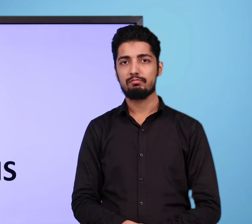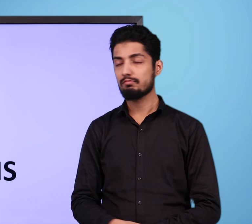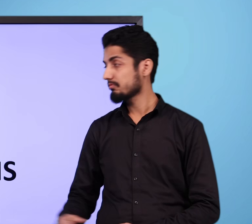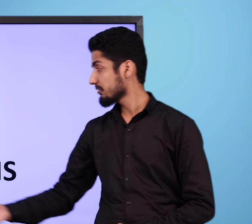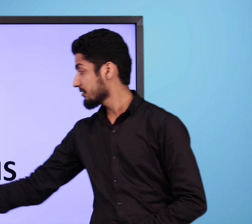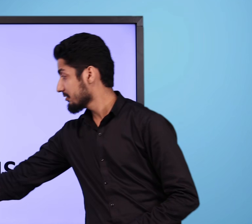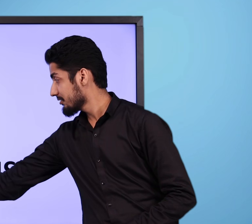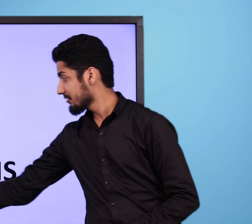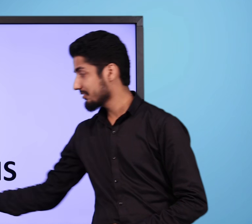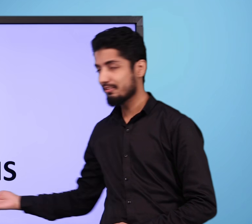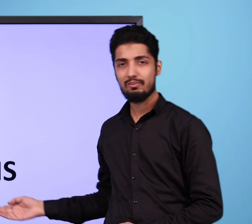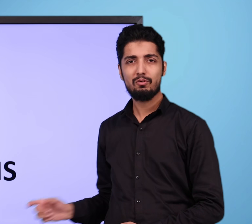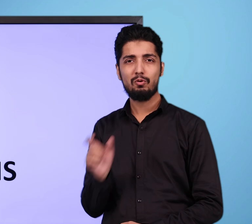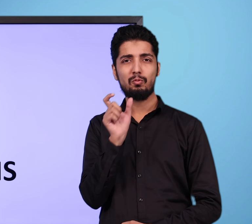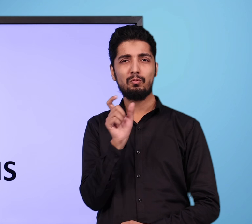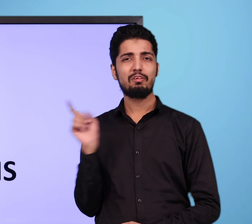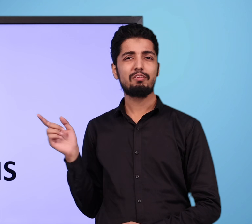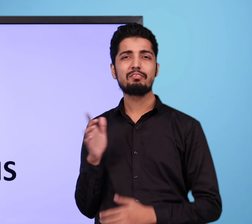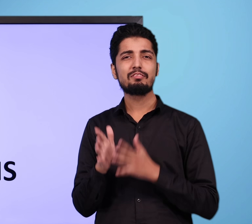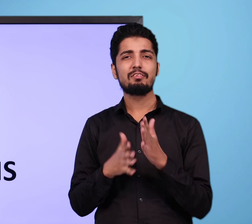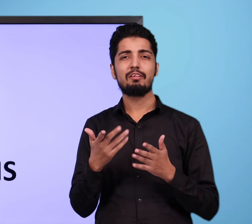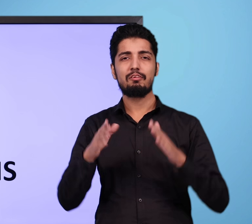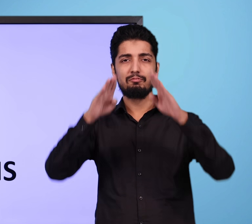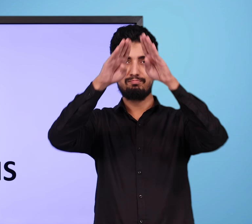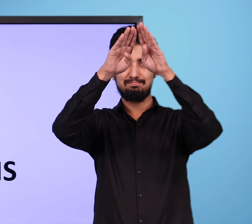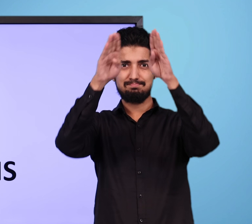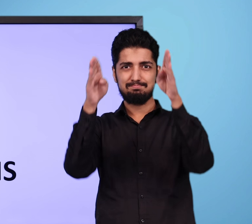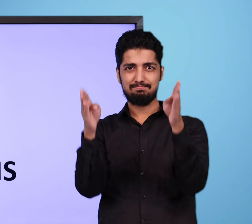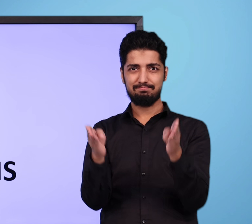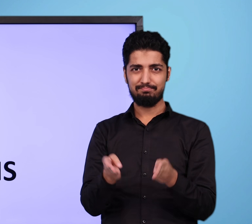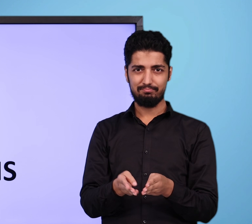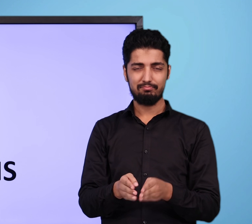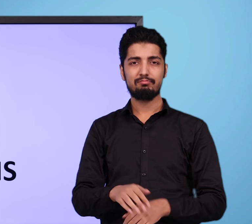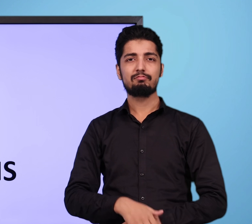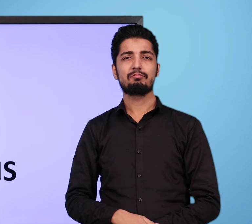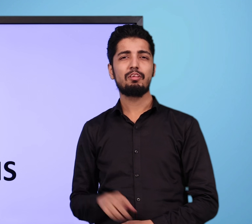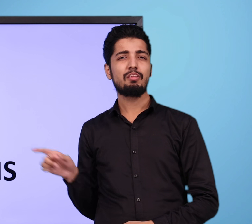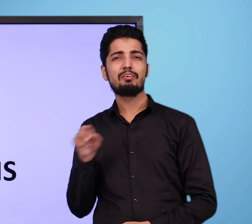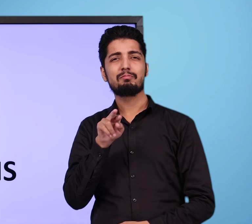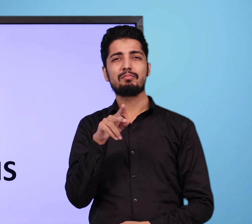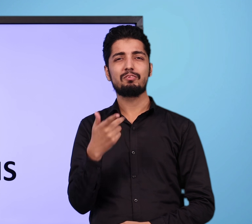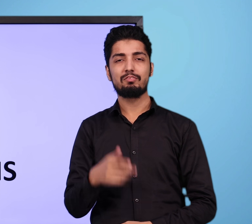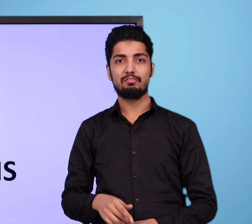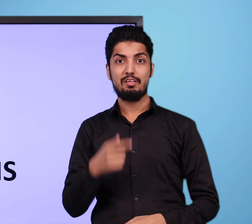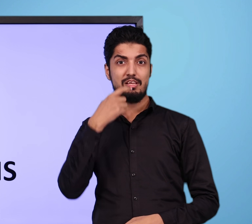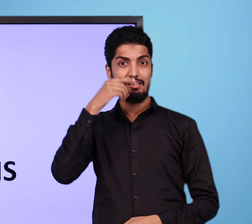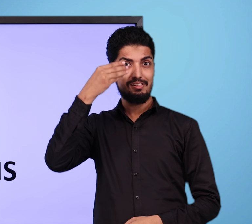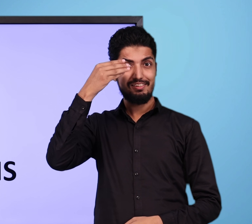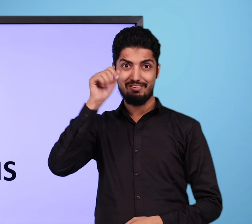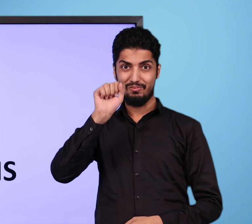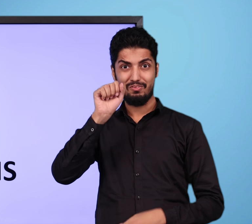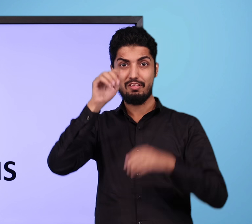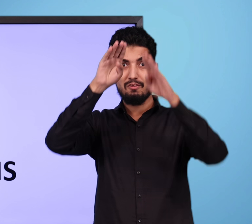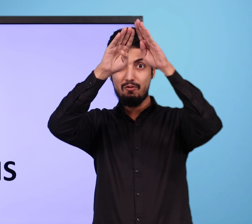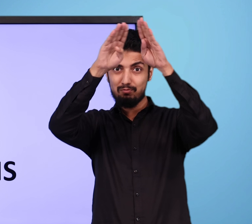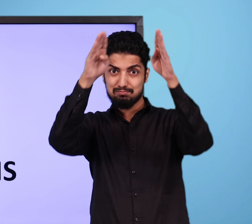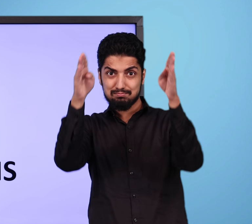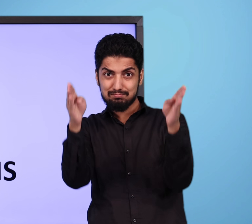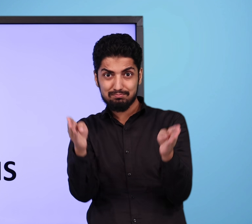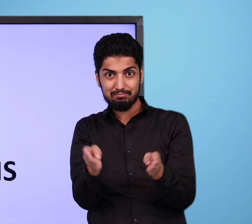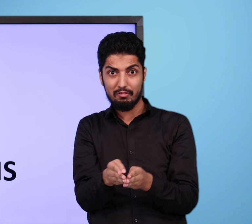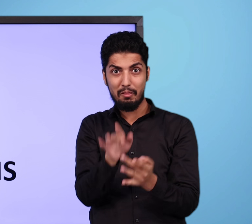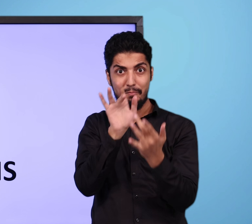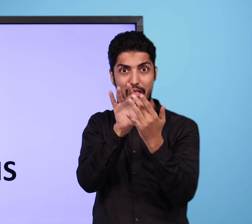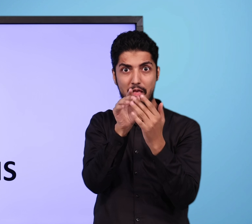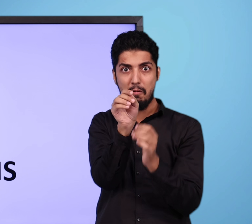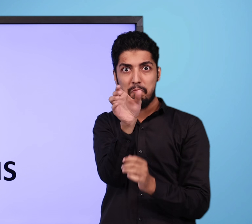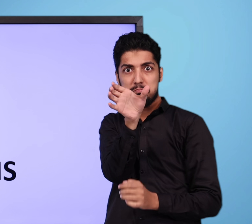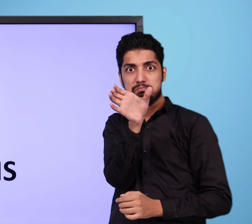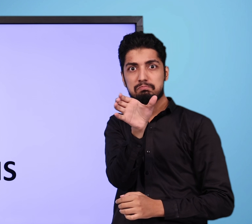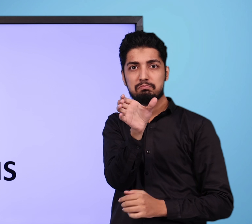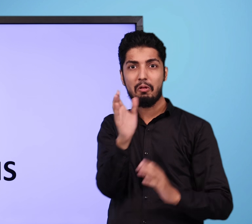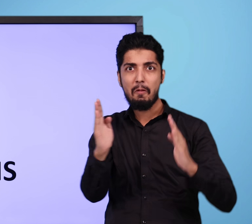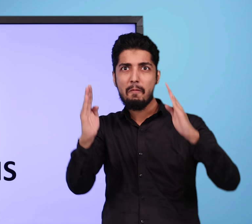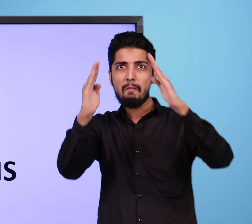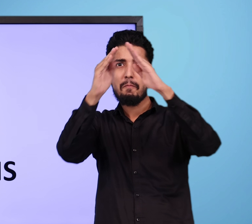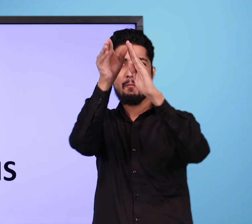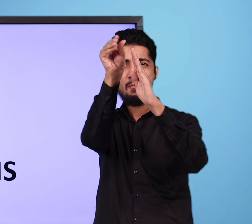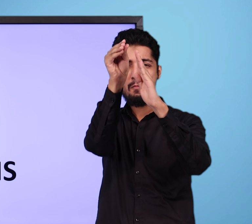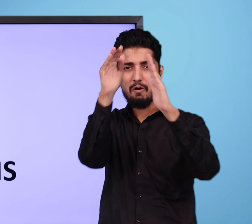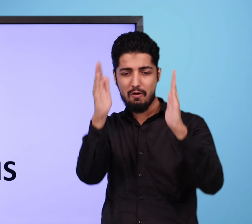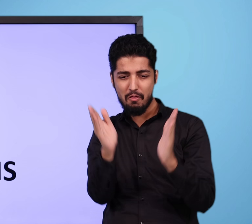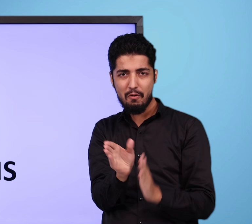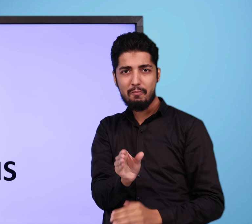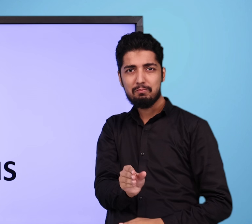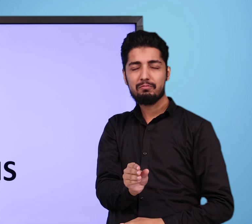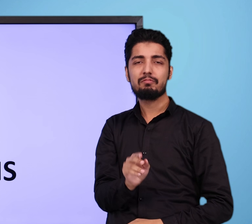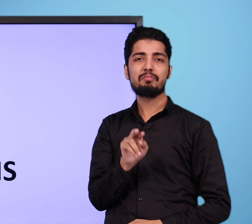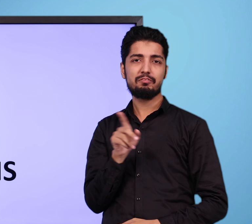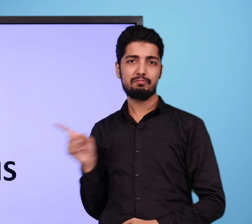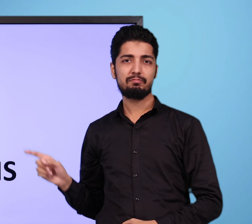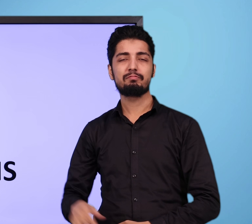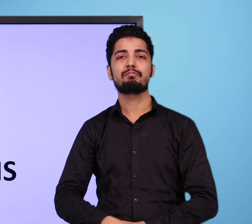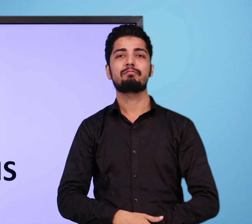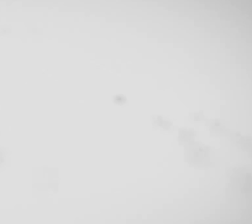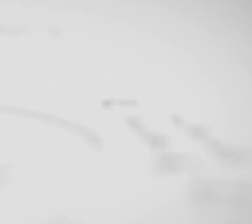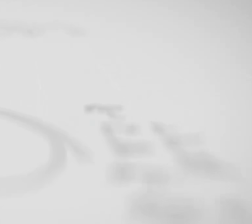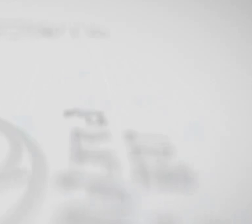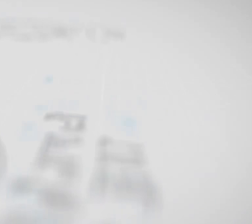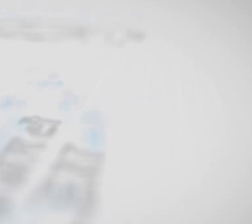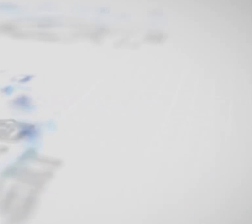Convex lens This sign refers to a convex lens. These are lenses which feel thicker in the middle than at the edges.